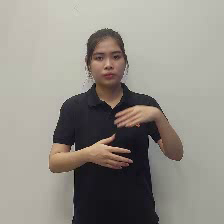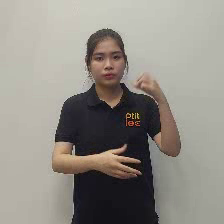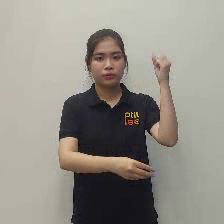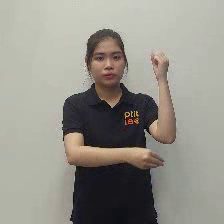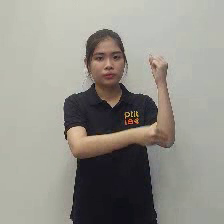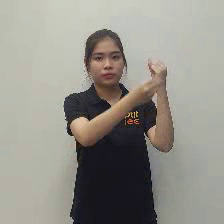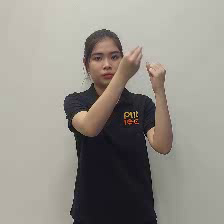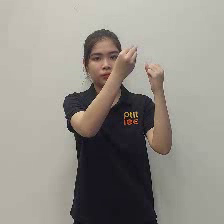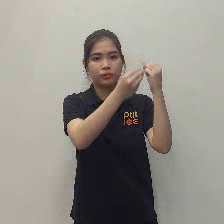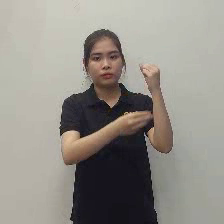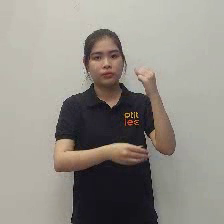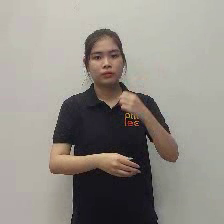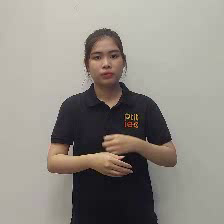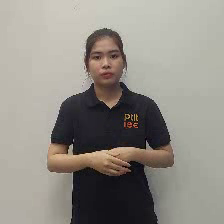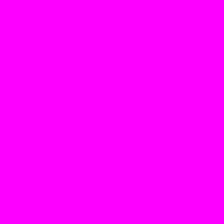Cứu